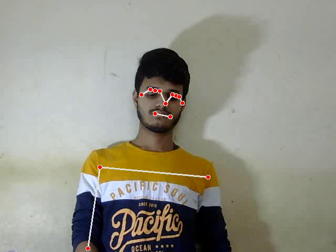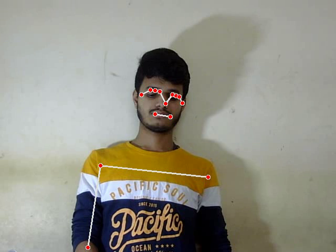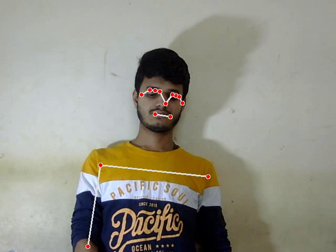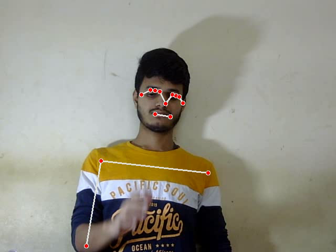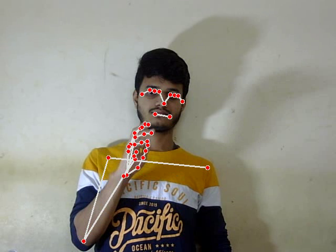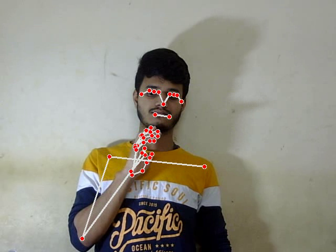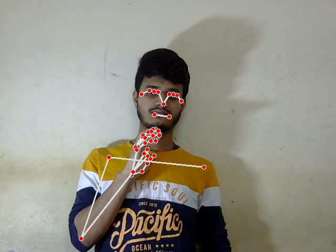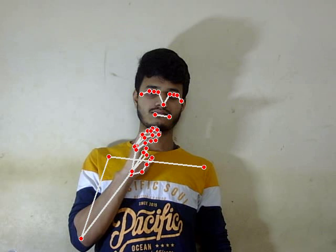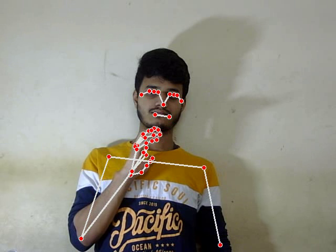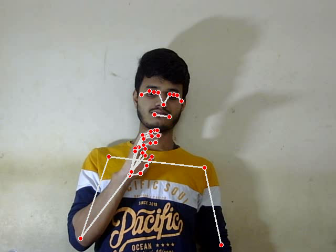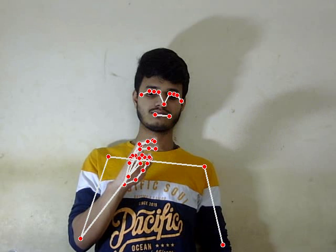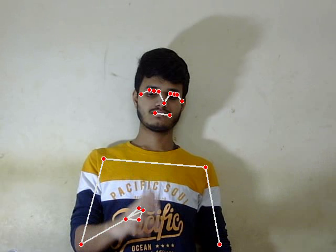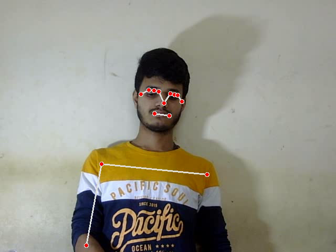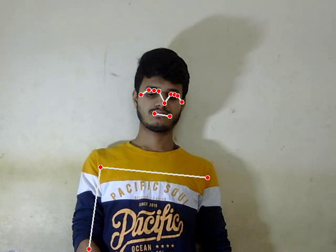fine